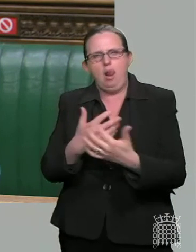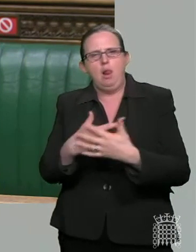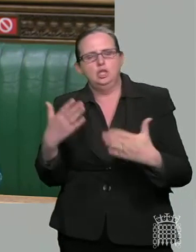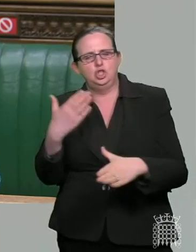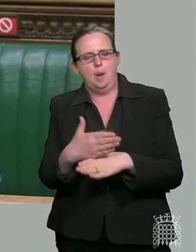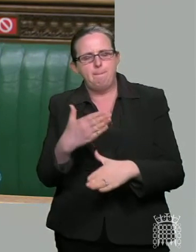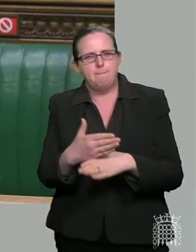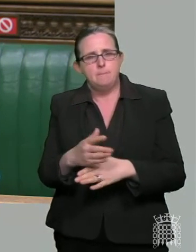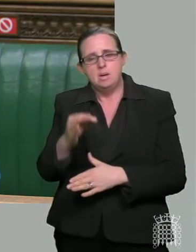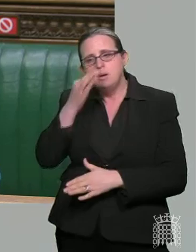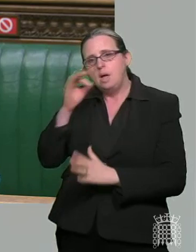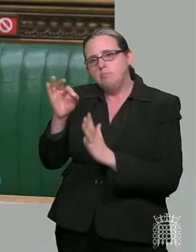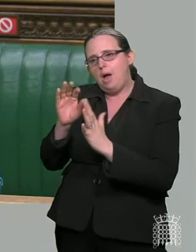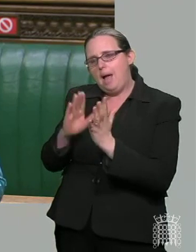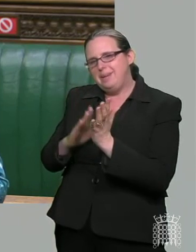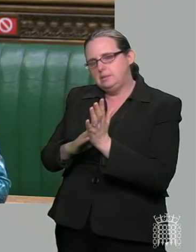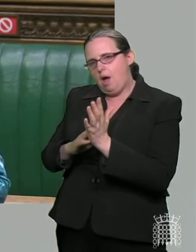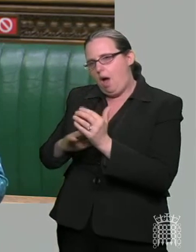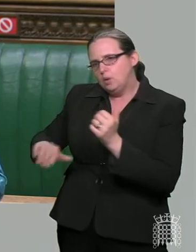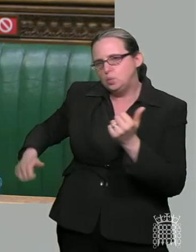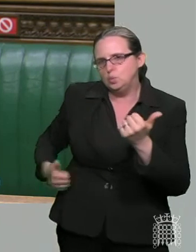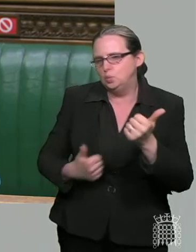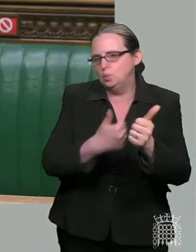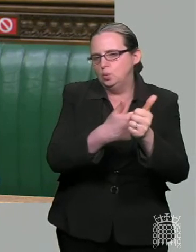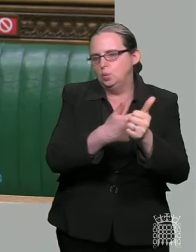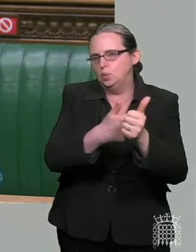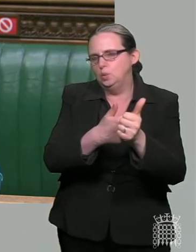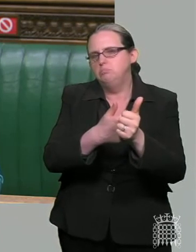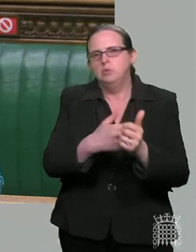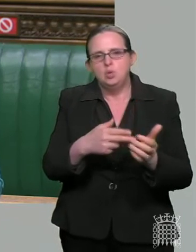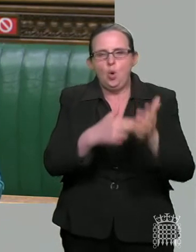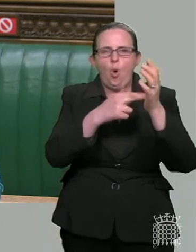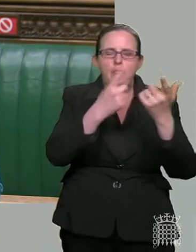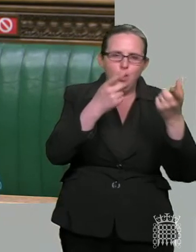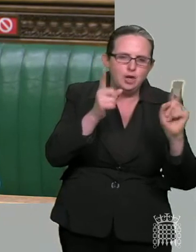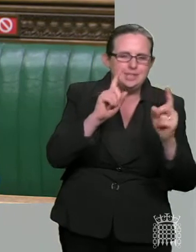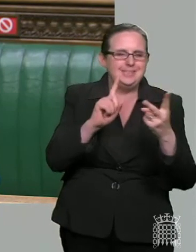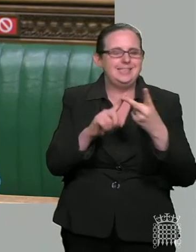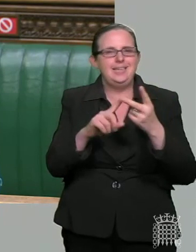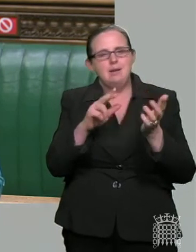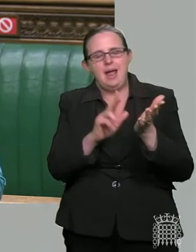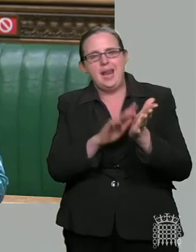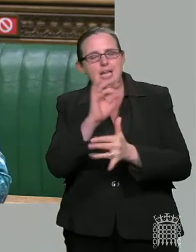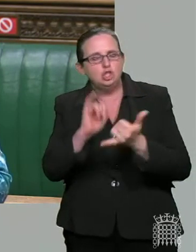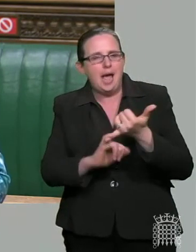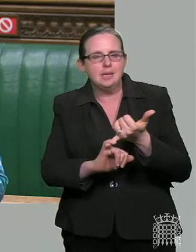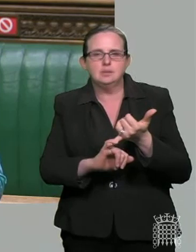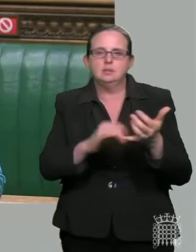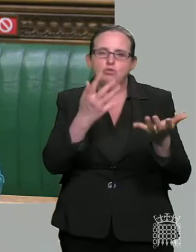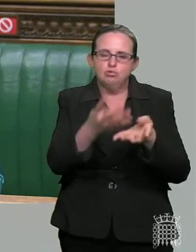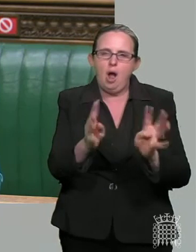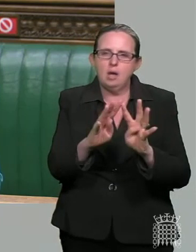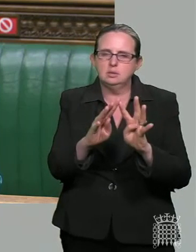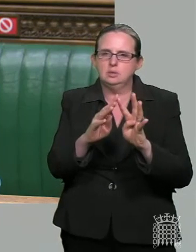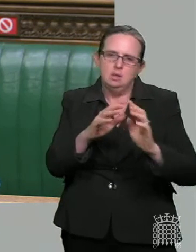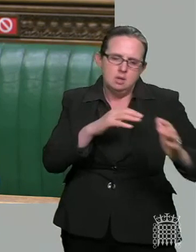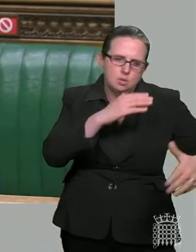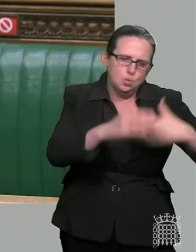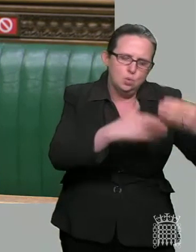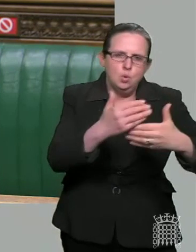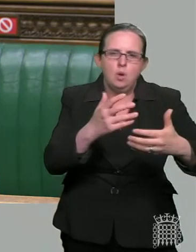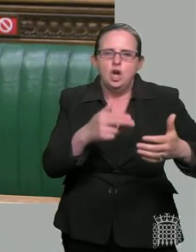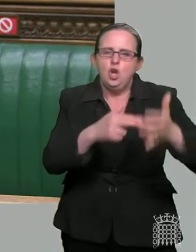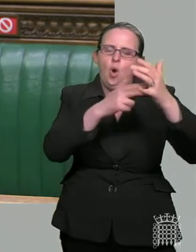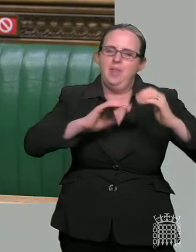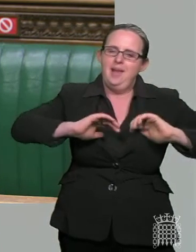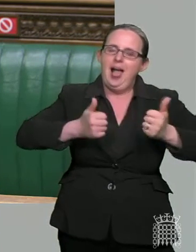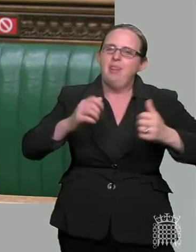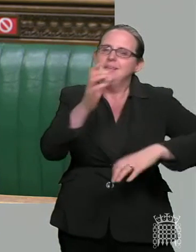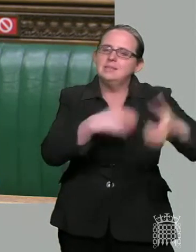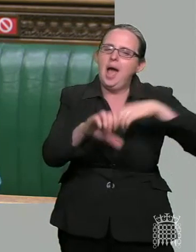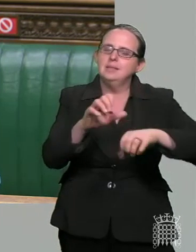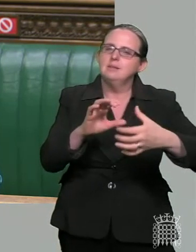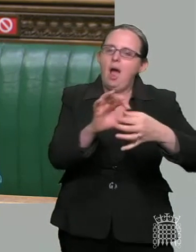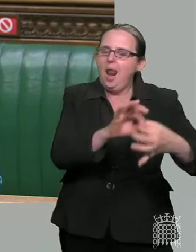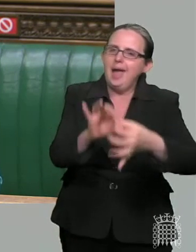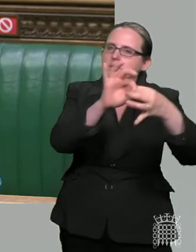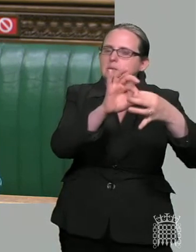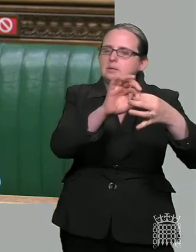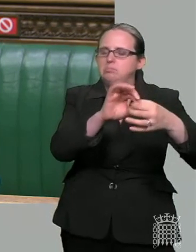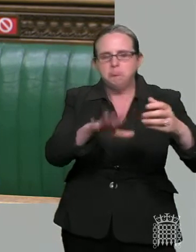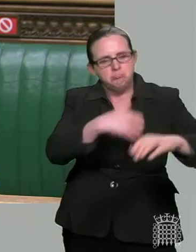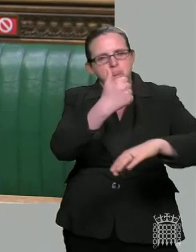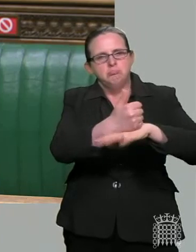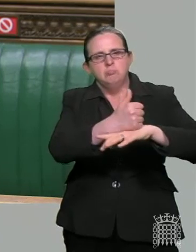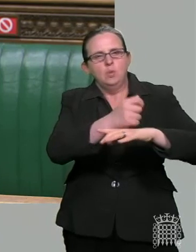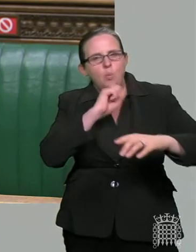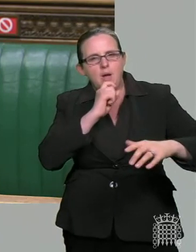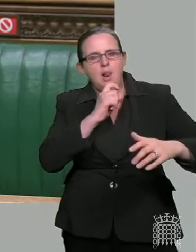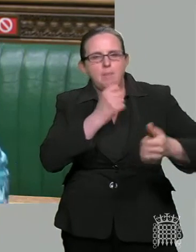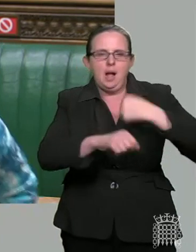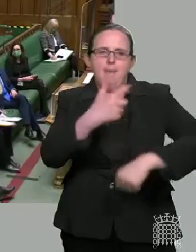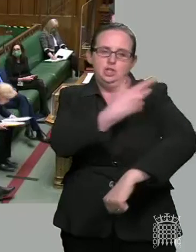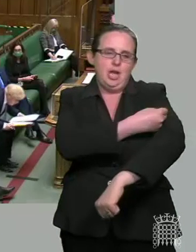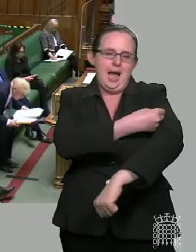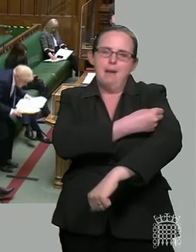Will the Prime Minister join me in recognising and endorsing the work of our northern universities, NHS trusts and life sciences sector, who, together with the Northern Health Science Alliance, are piloting health tech initiatives that will take us forward from jabs to jobs?